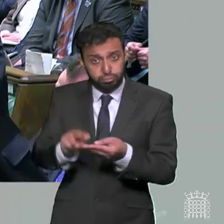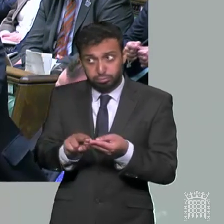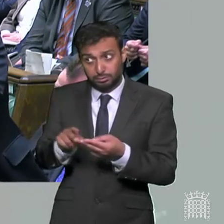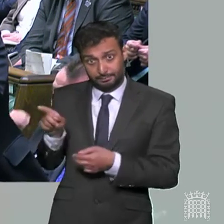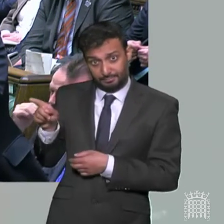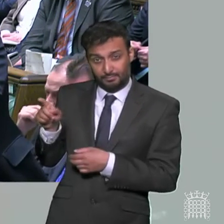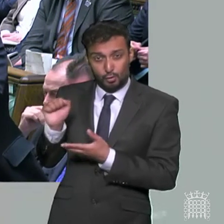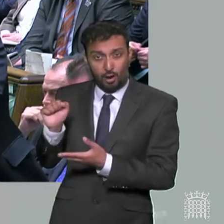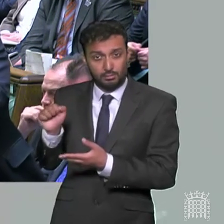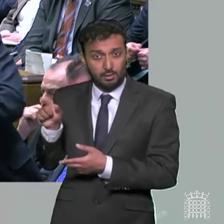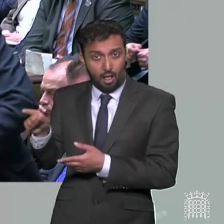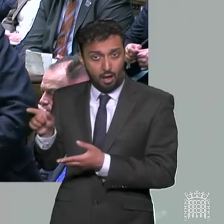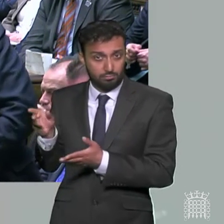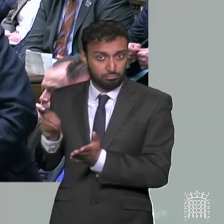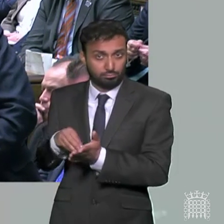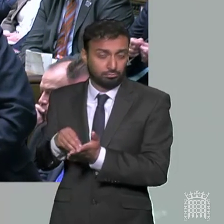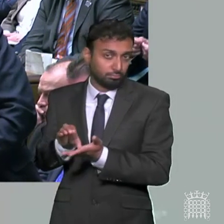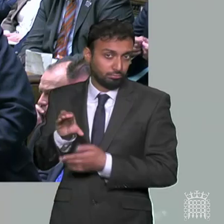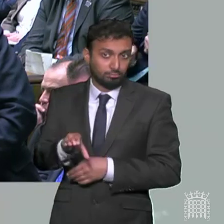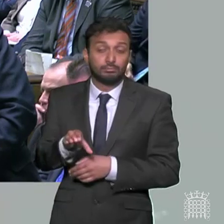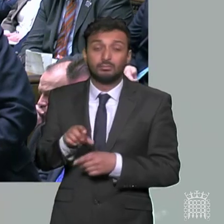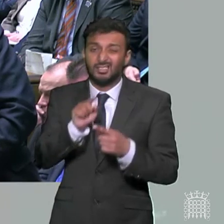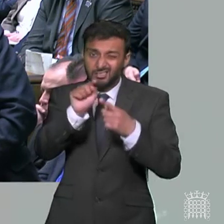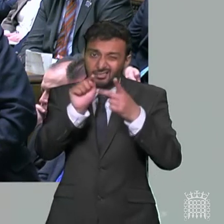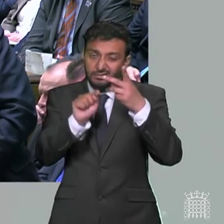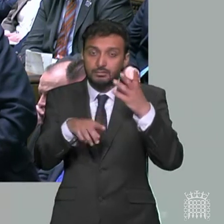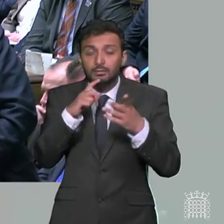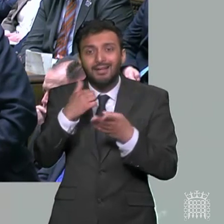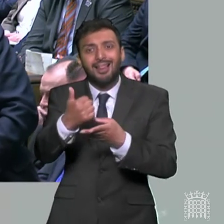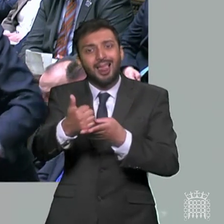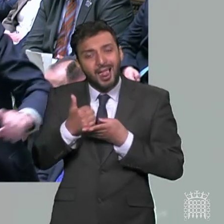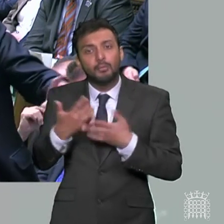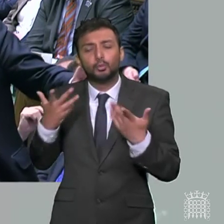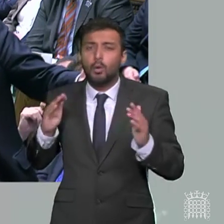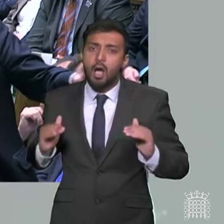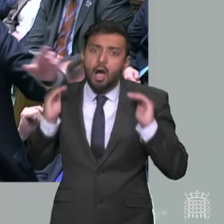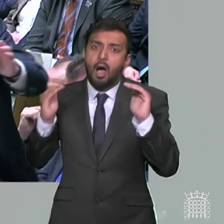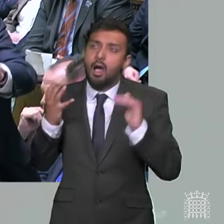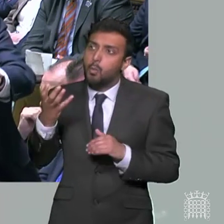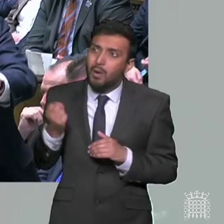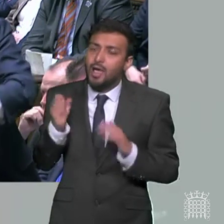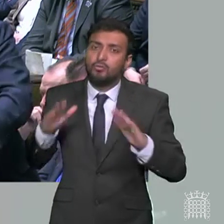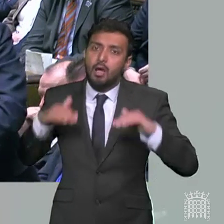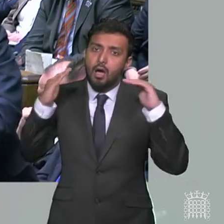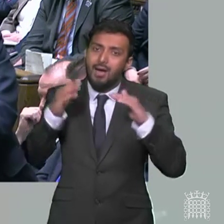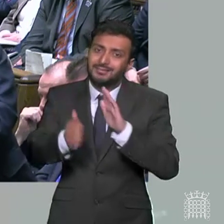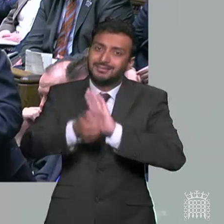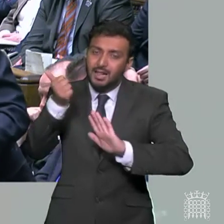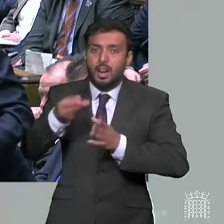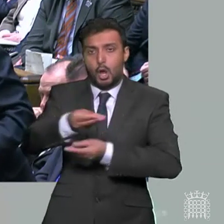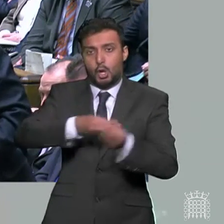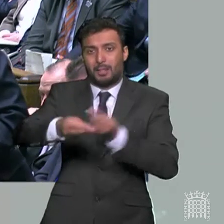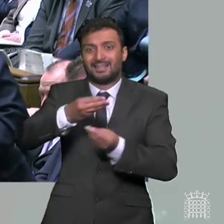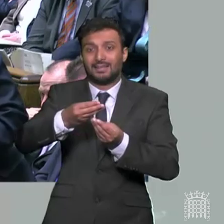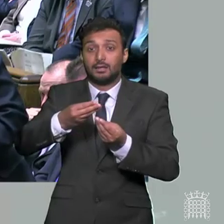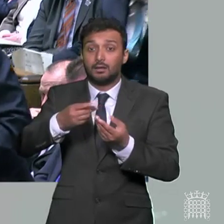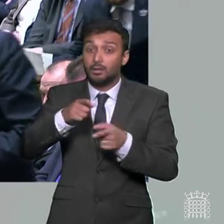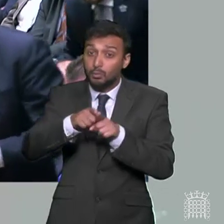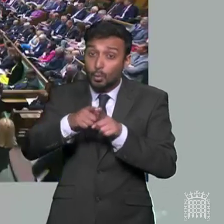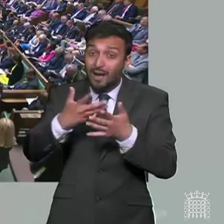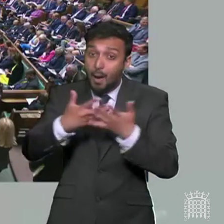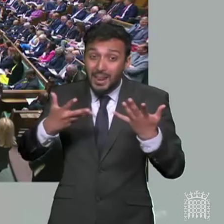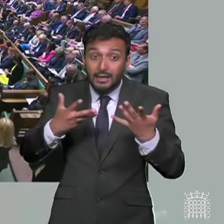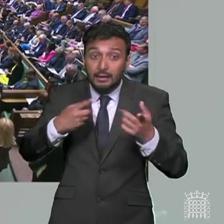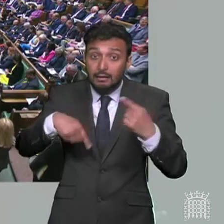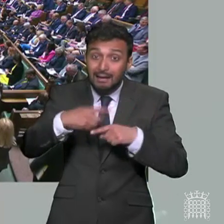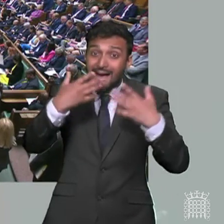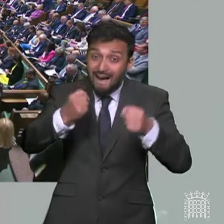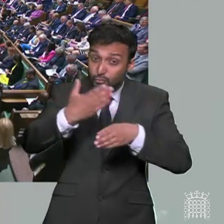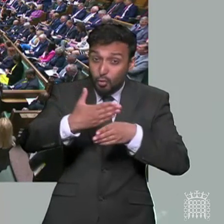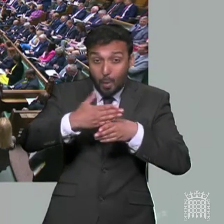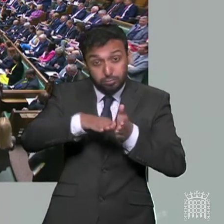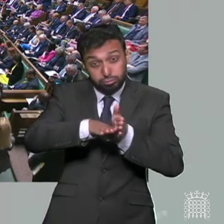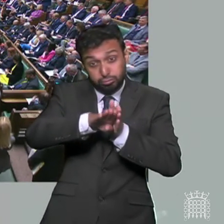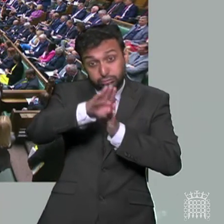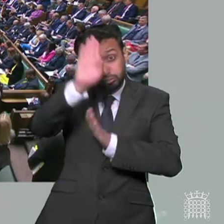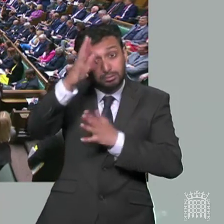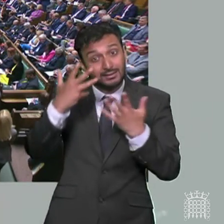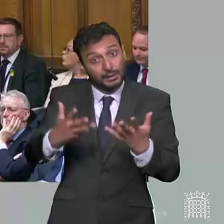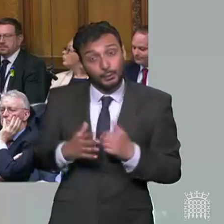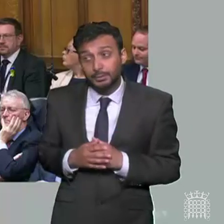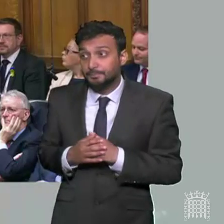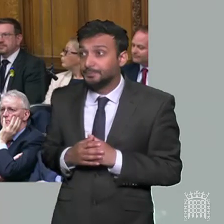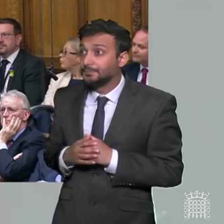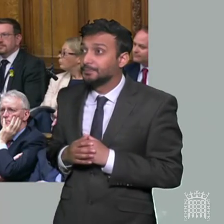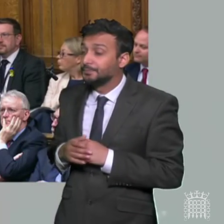That is helping us to have a high-wage, high-skill economy, with unemployment—yes, I have said this before, Mr Speaker—at its lowest since 1974.